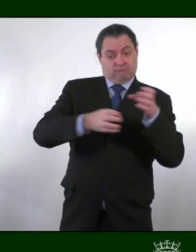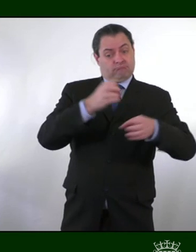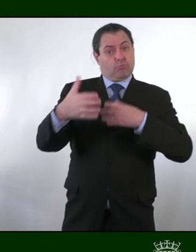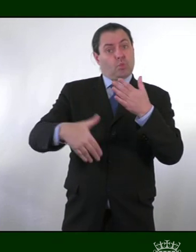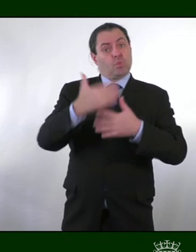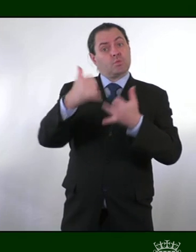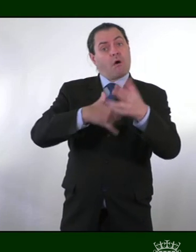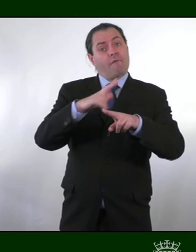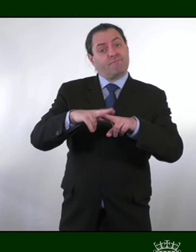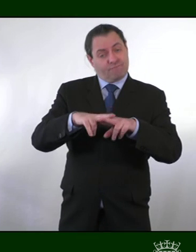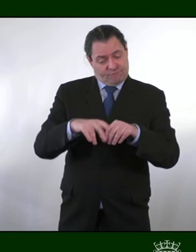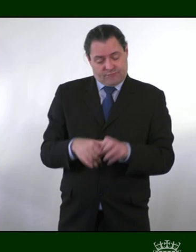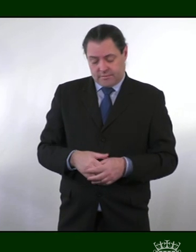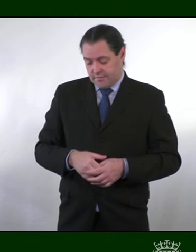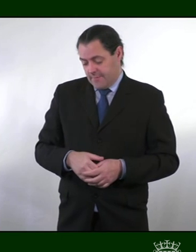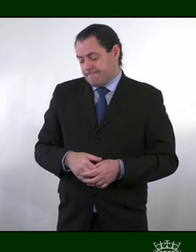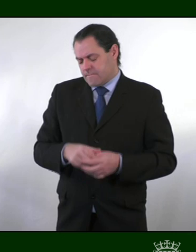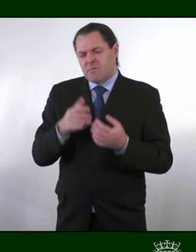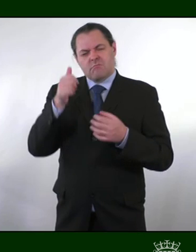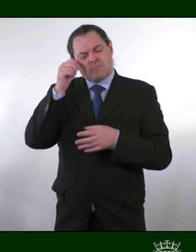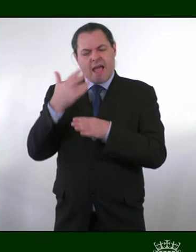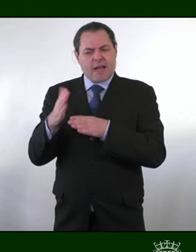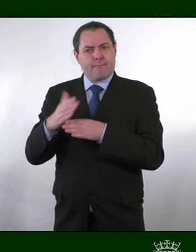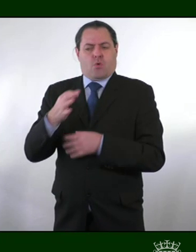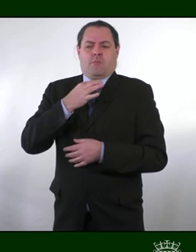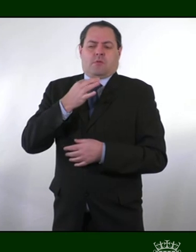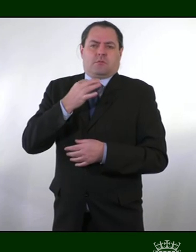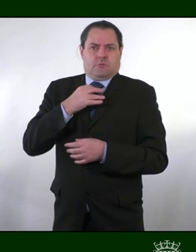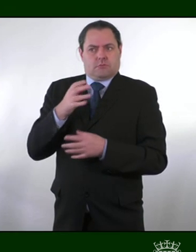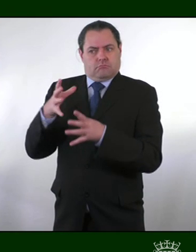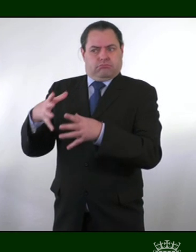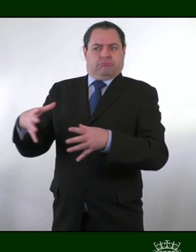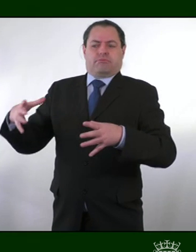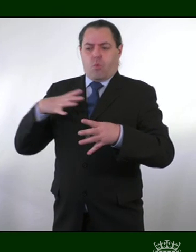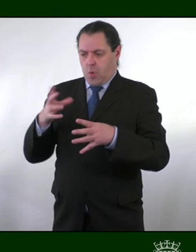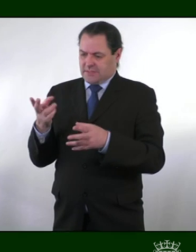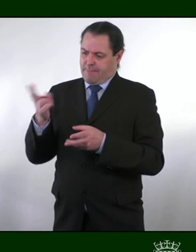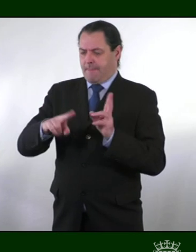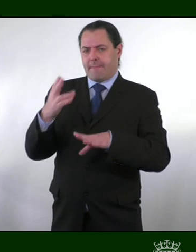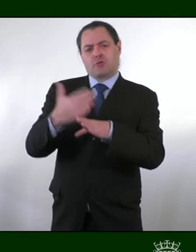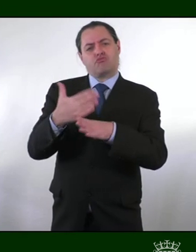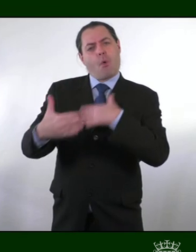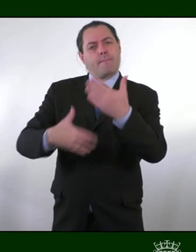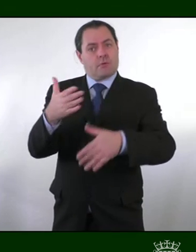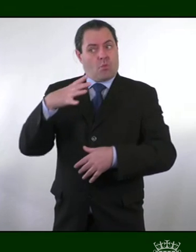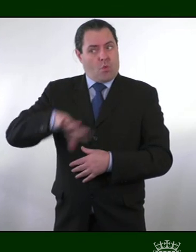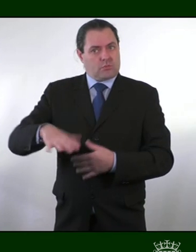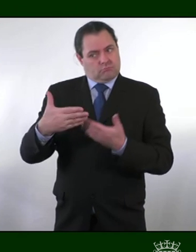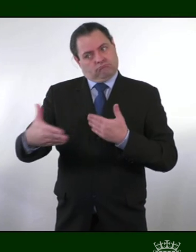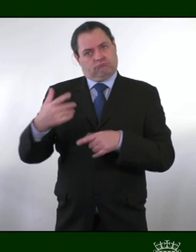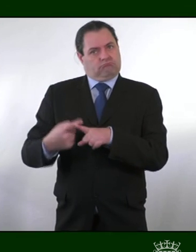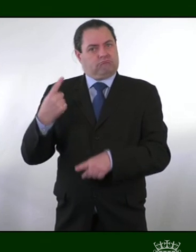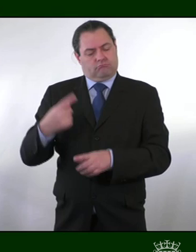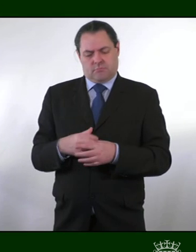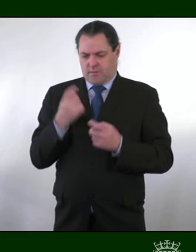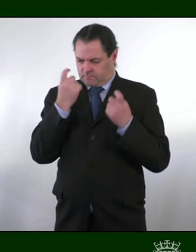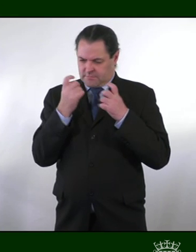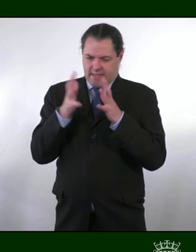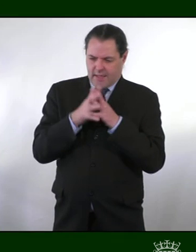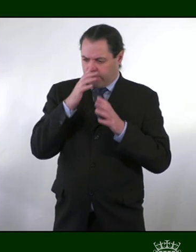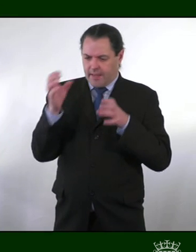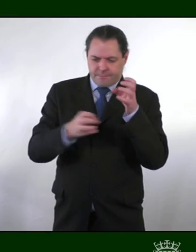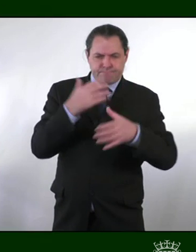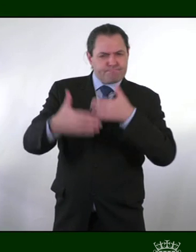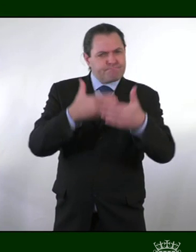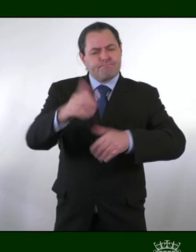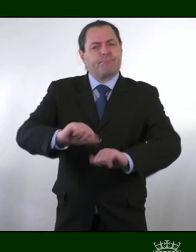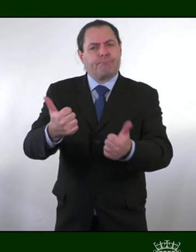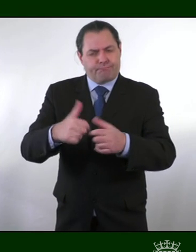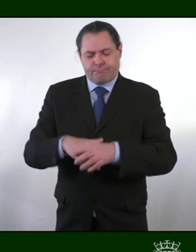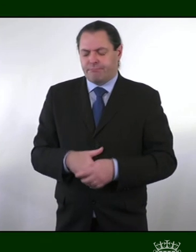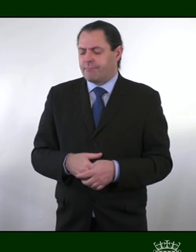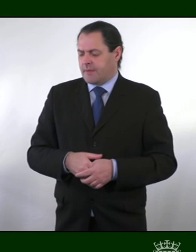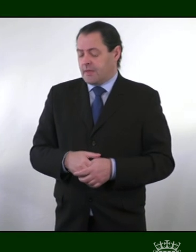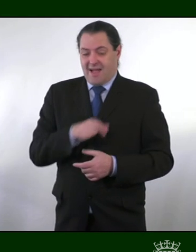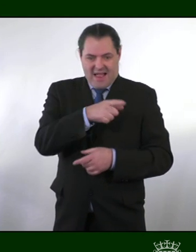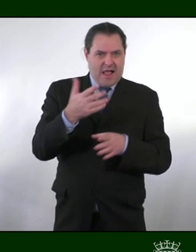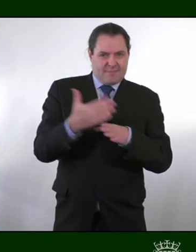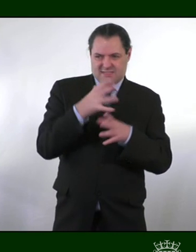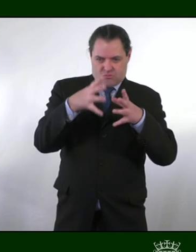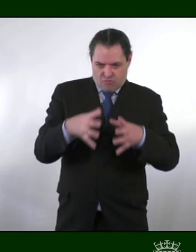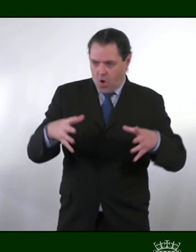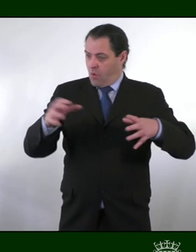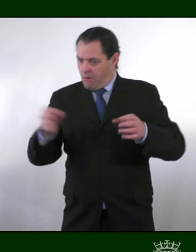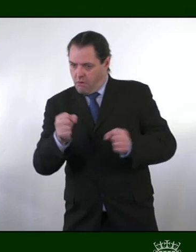He will have heard about the unemployment numbers. We want to get as many of those people back into work as quickly as possible, so we will be looking at how we can make that as easy as possible for those dynamic businesses that are growing.